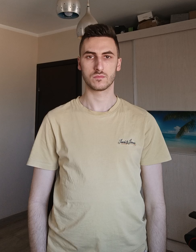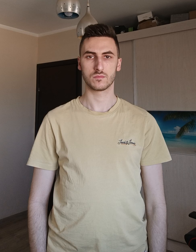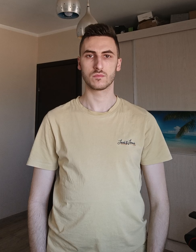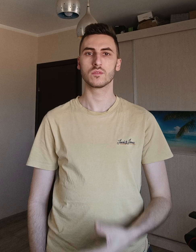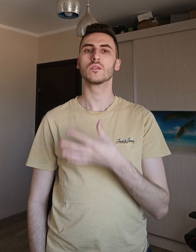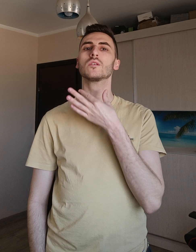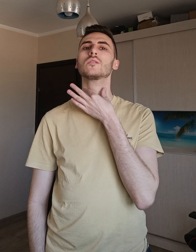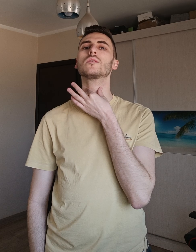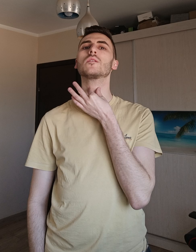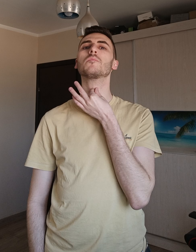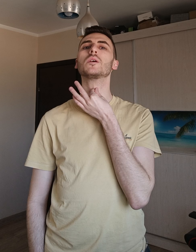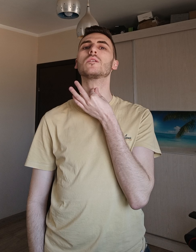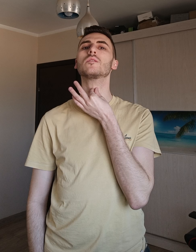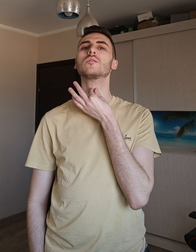צמא